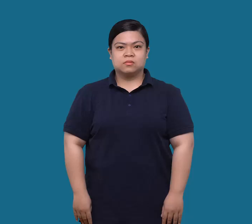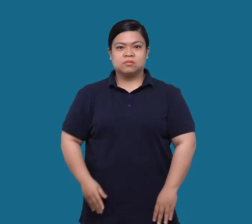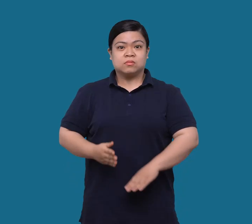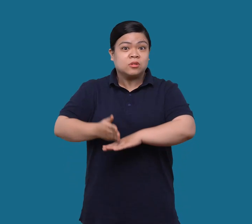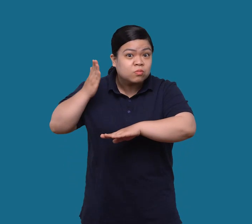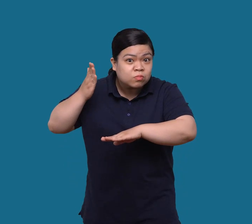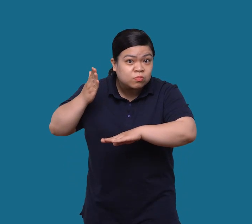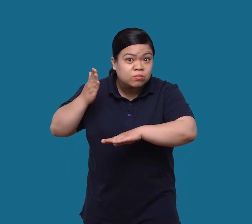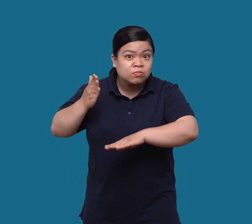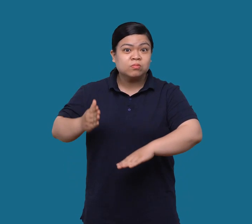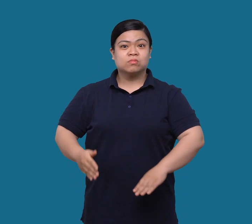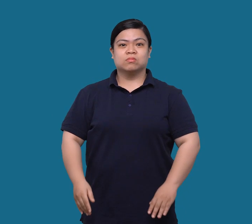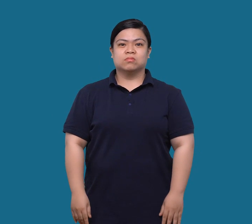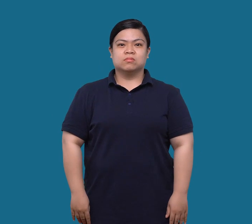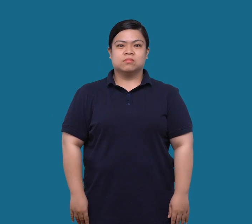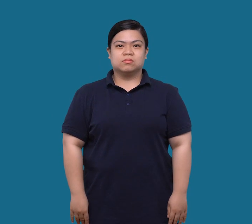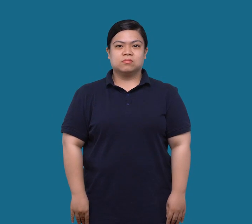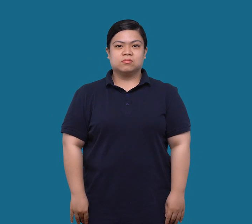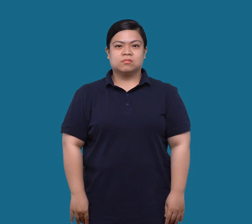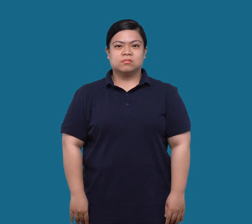cần không?